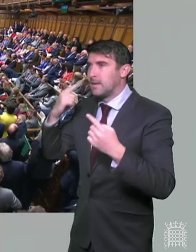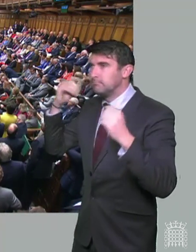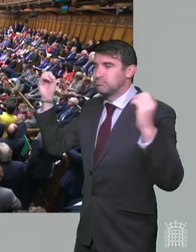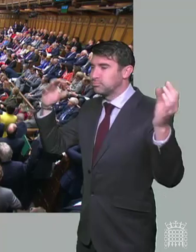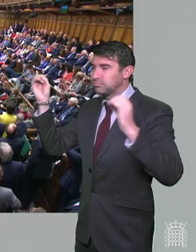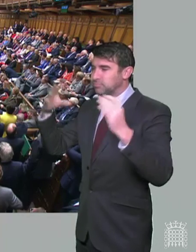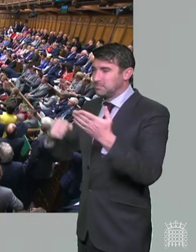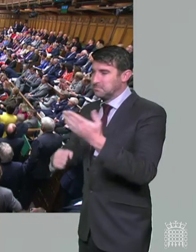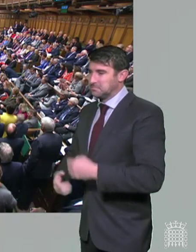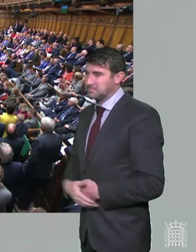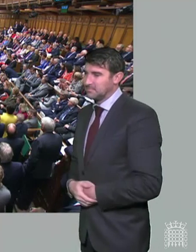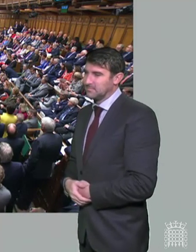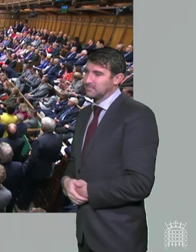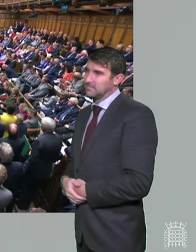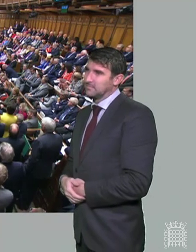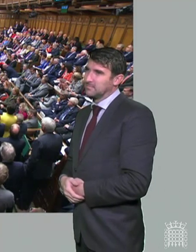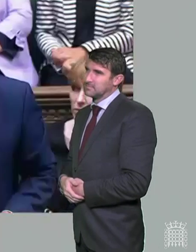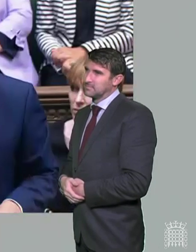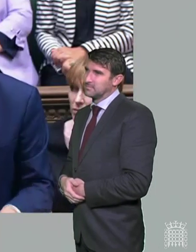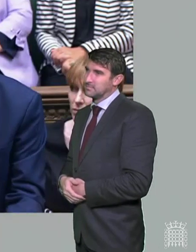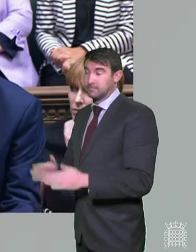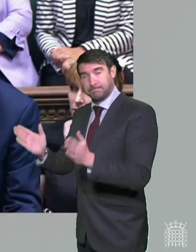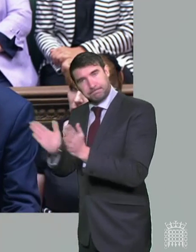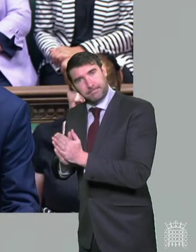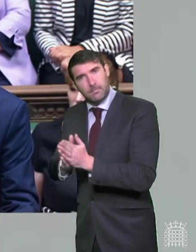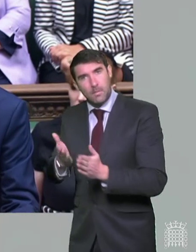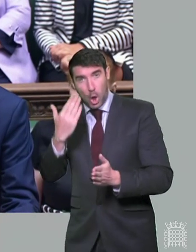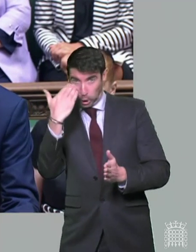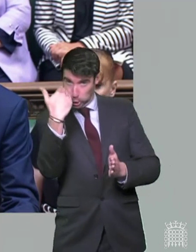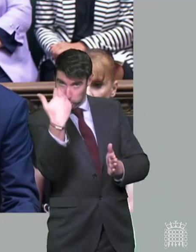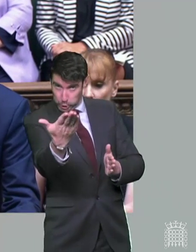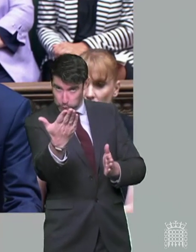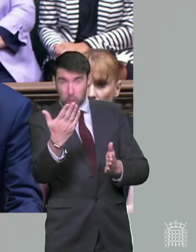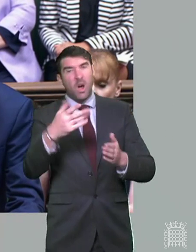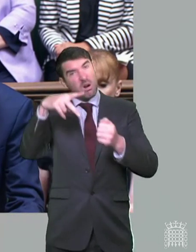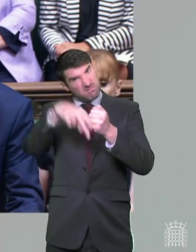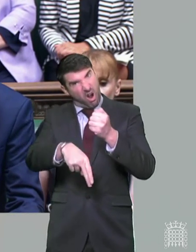She is choosing to hand the banks a tax cut.